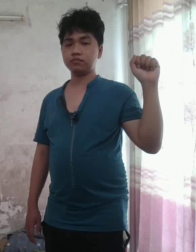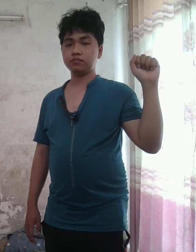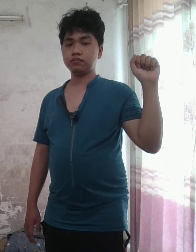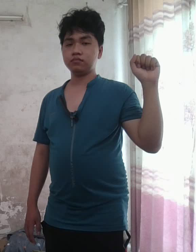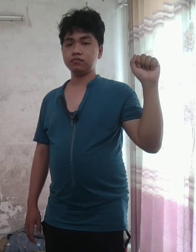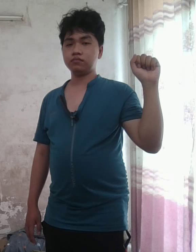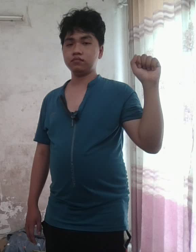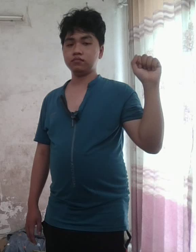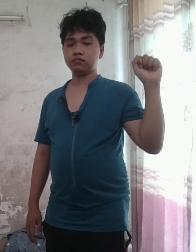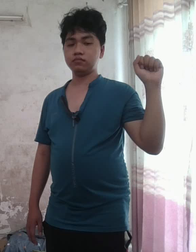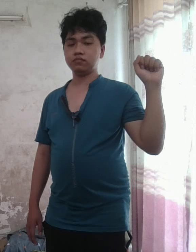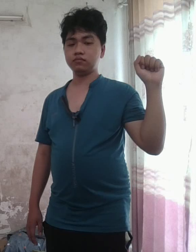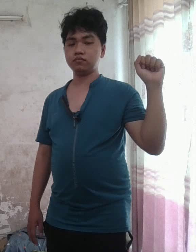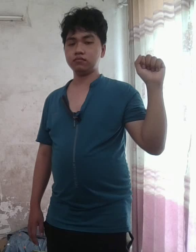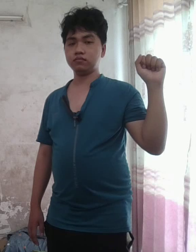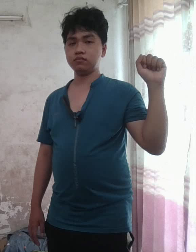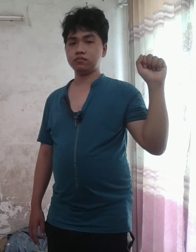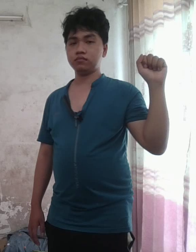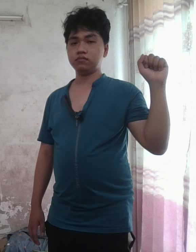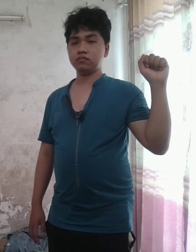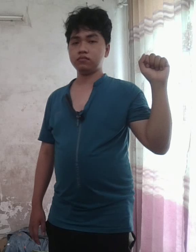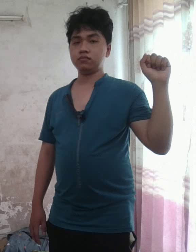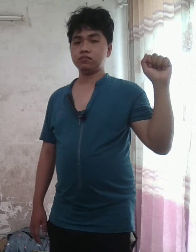a